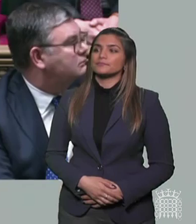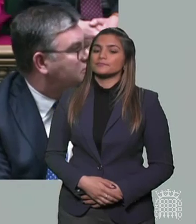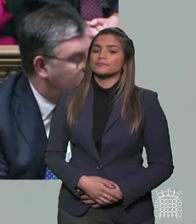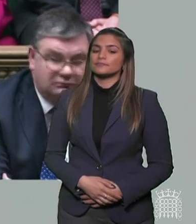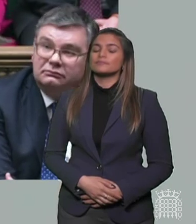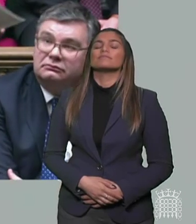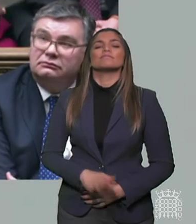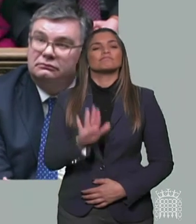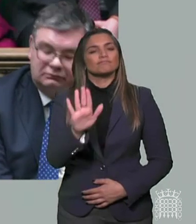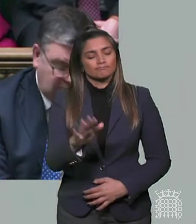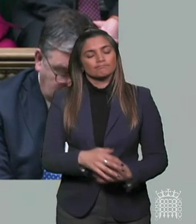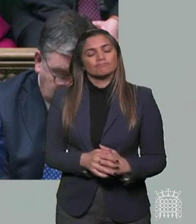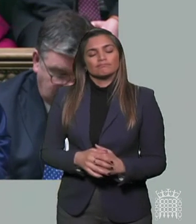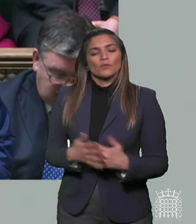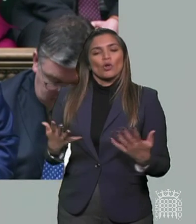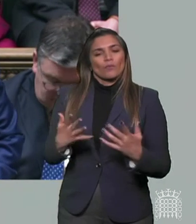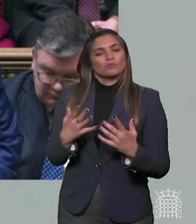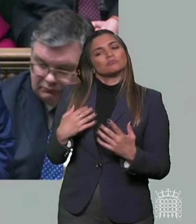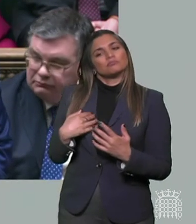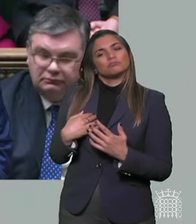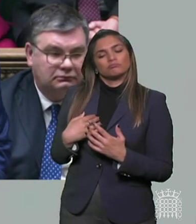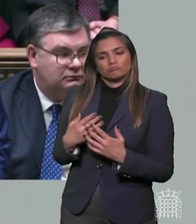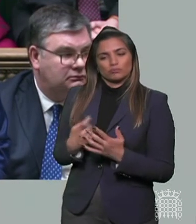Mr Speaker, I have been asked to reply on behalf of my right honourable Friend the Prime Minister.